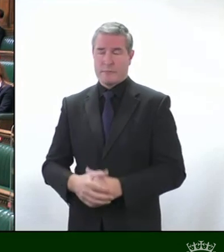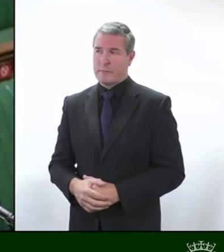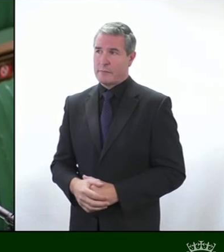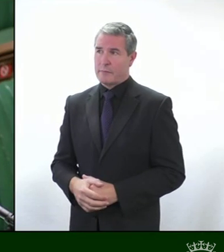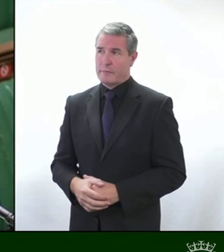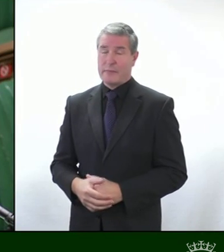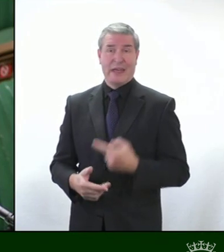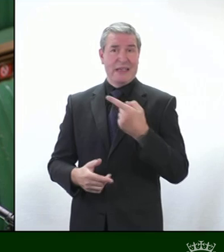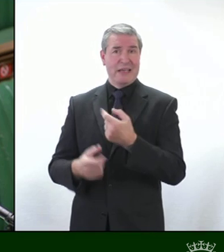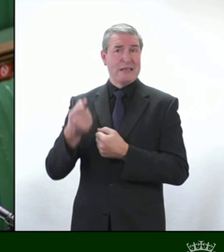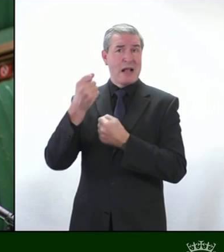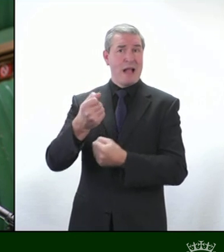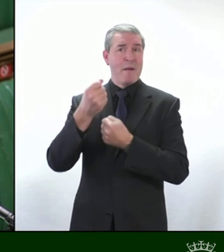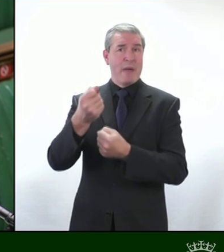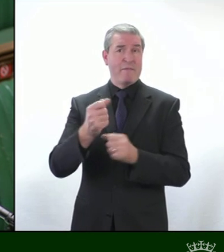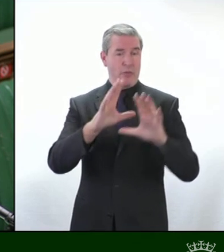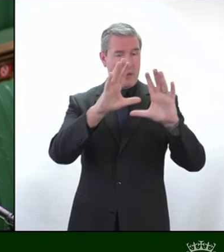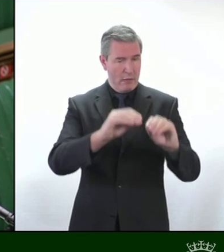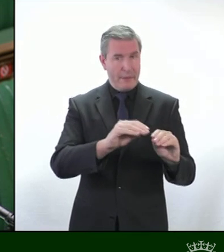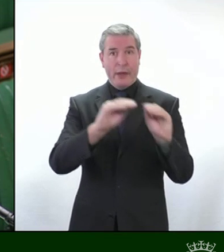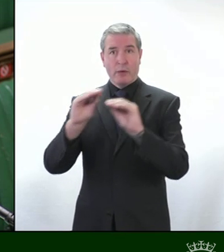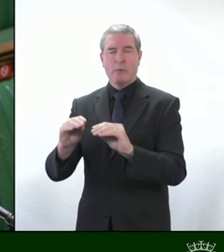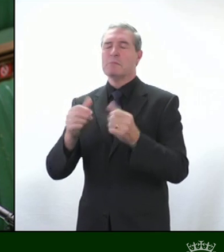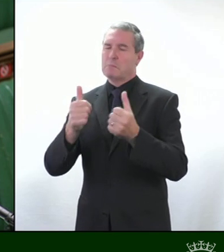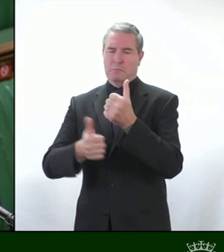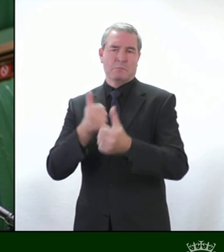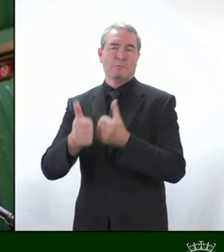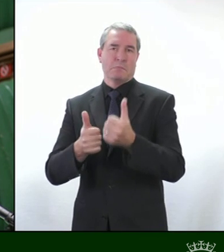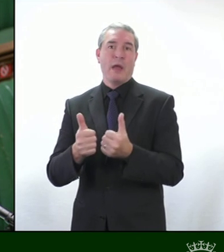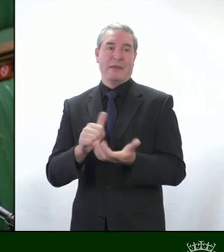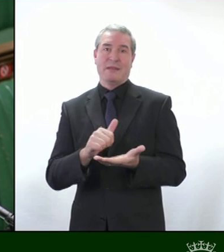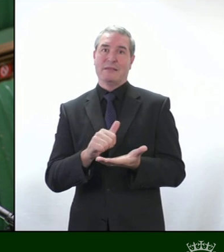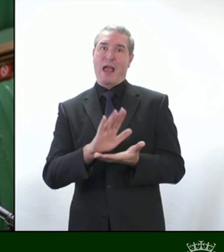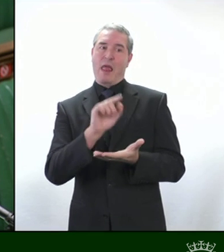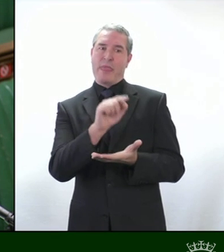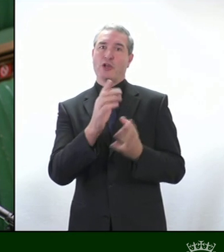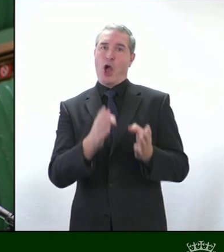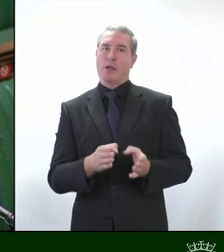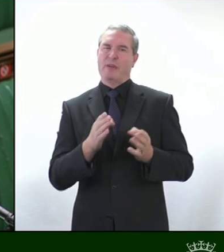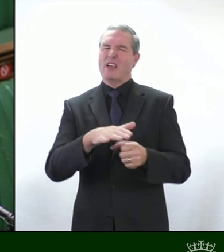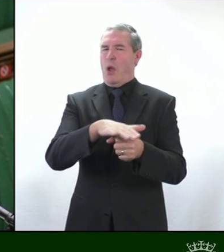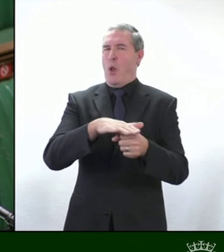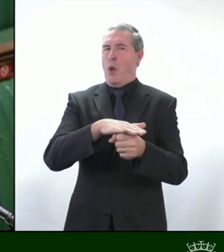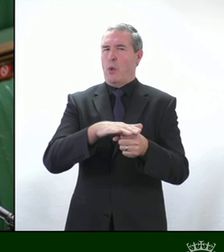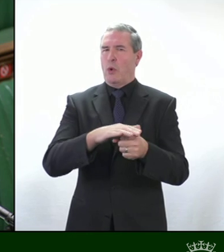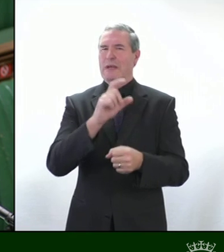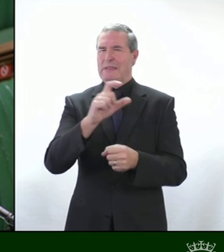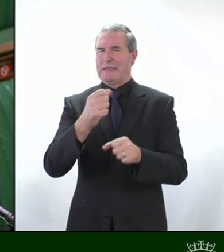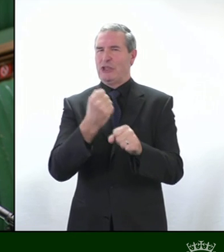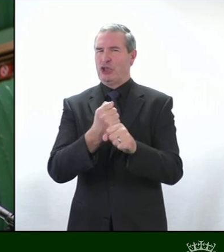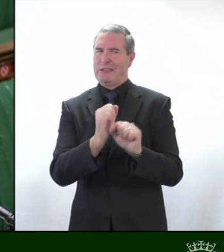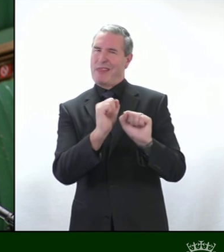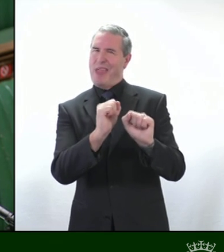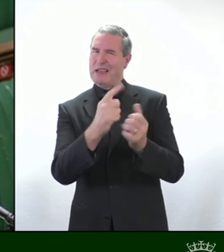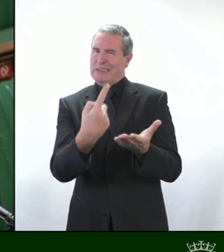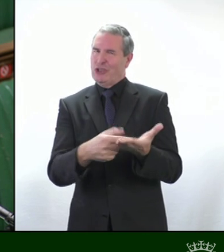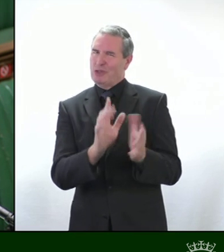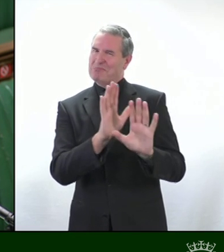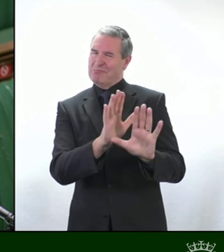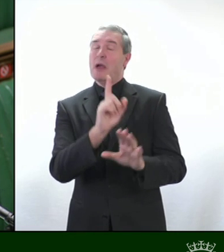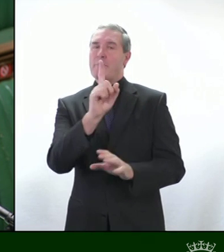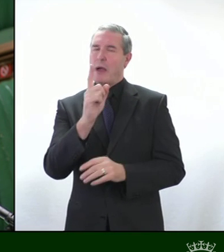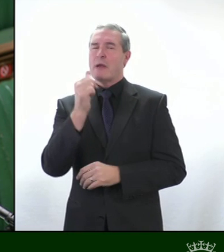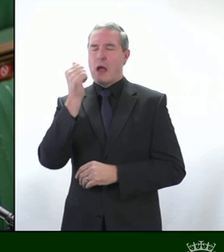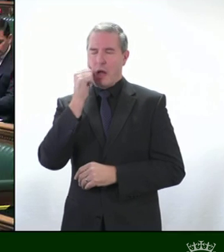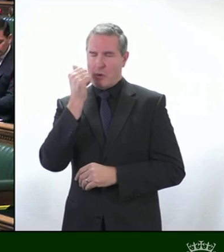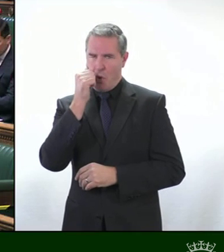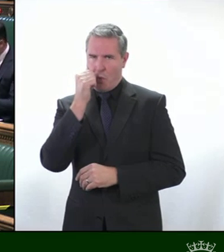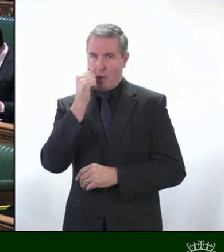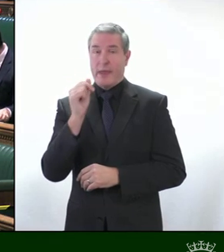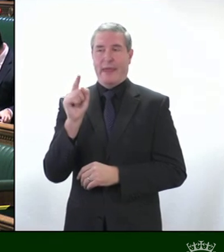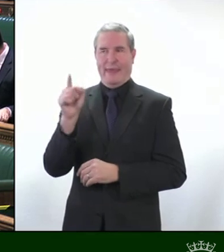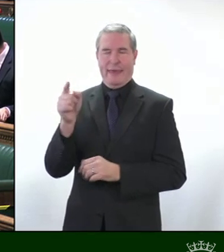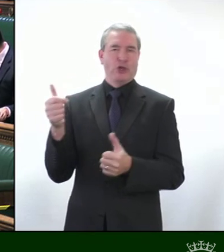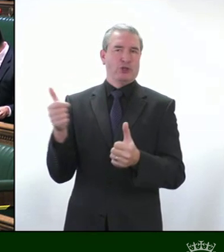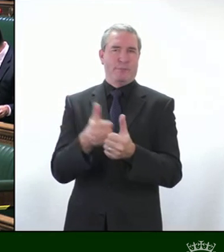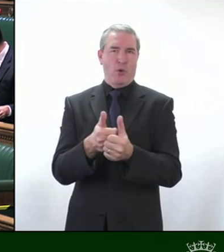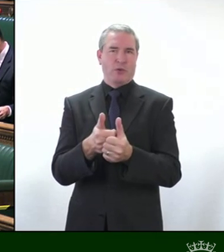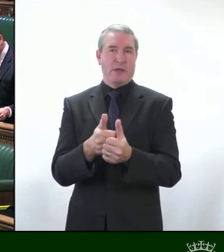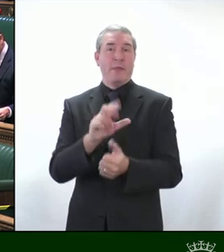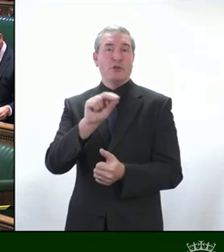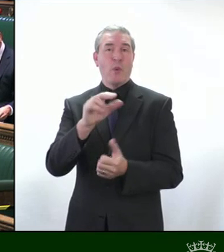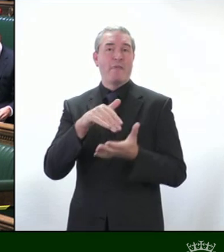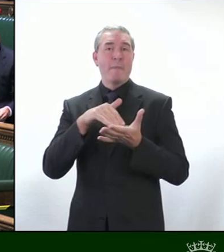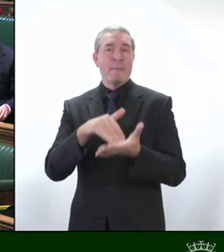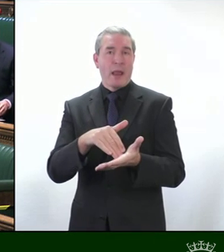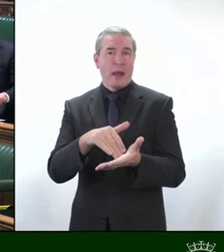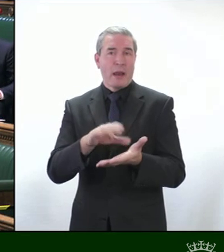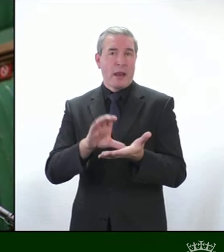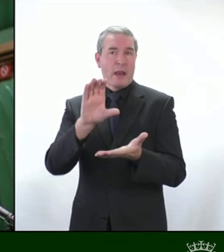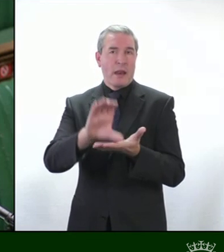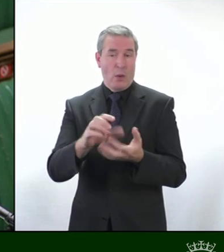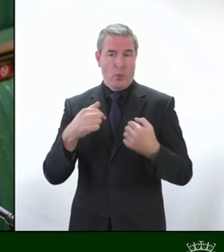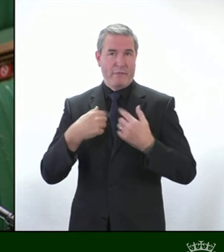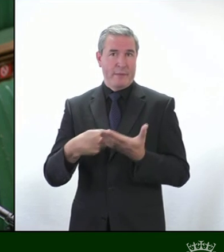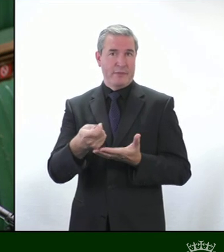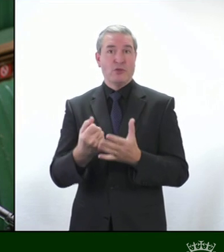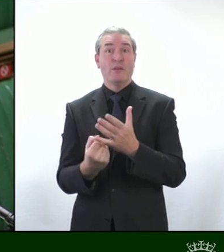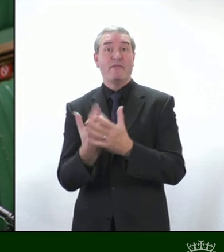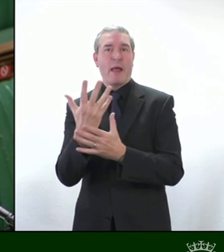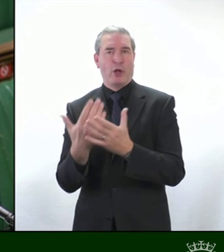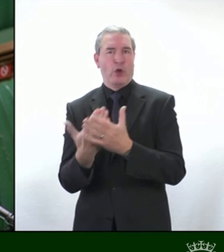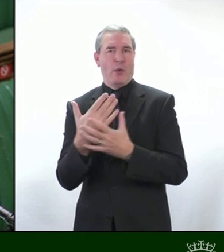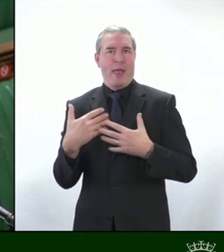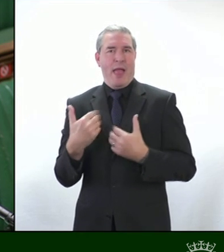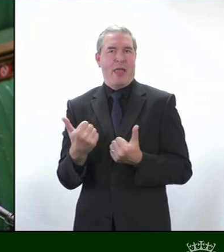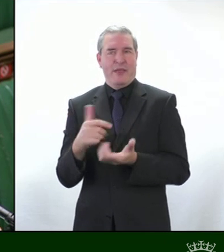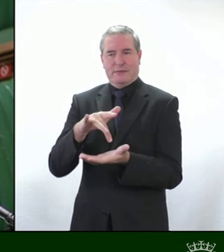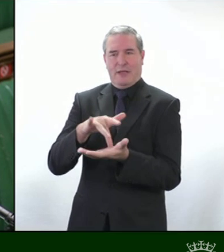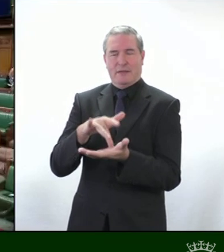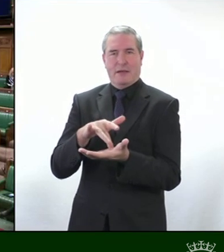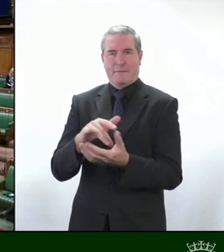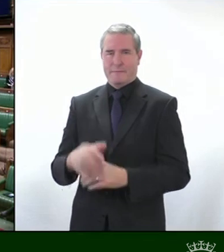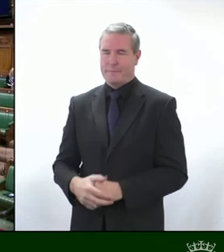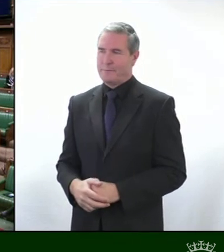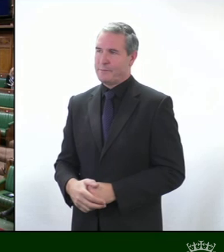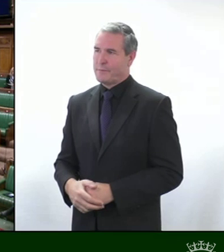Friend on his campaign. Any decision to allow for the sale of the hospital is, of course, a matter for the local clinical commissioning group, but I know that he fully supports the £12 million that we put in for the development of a new health and wellbeing centre for Edenbridge.